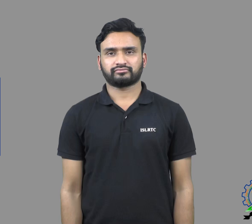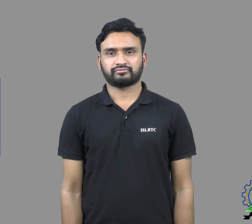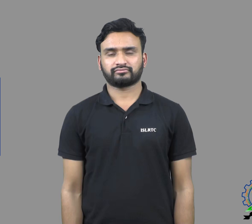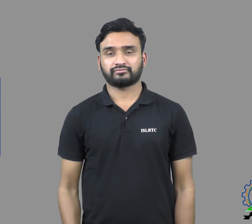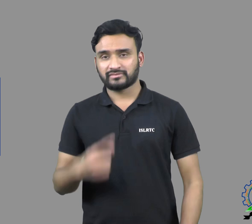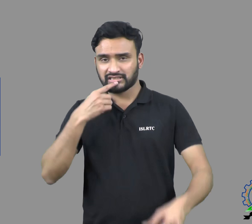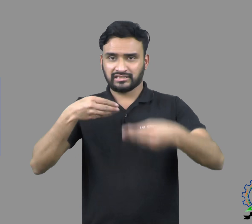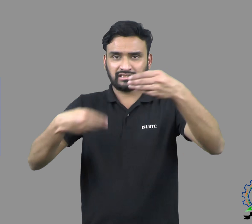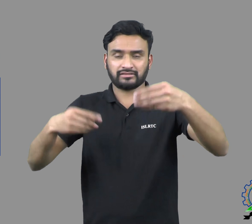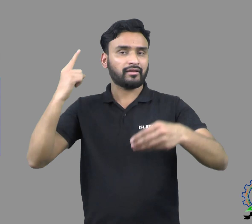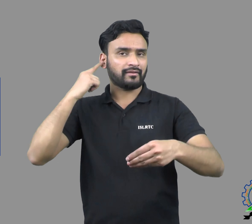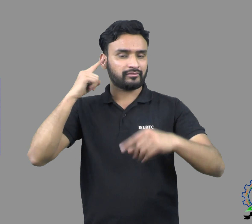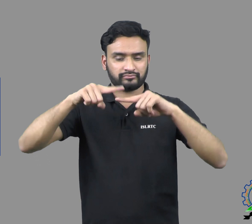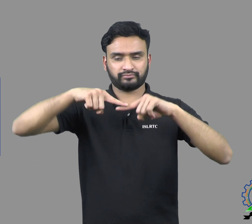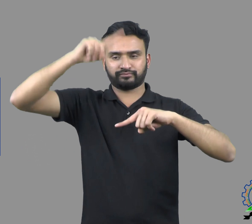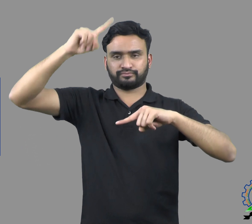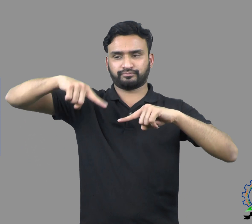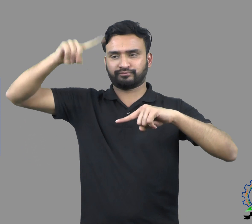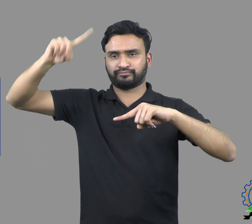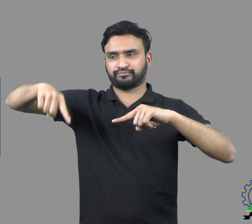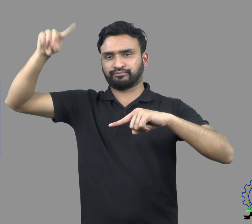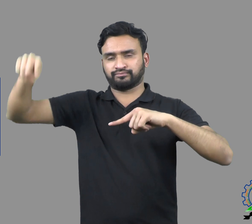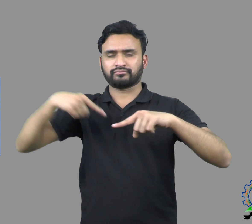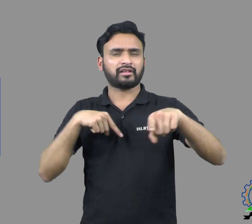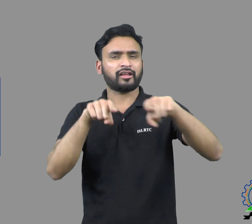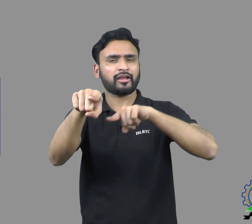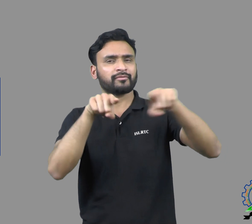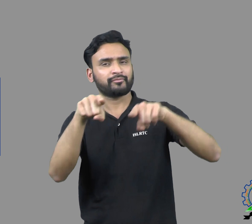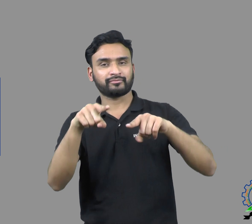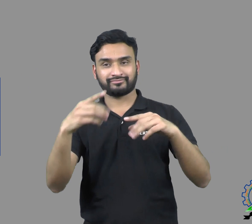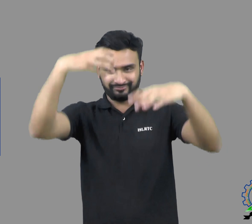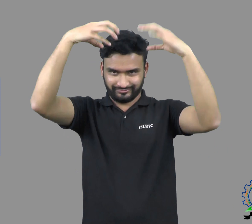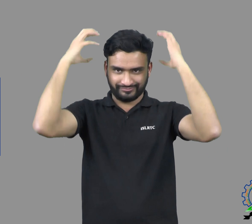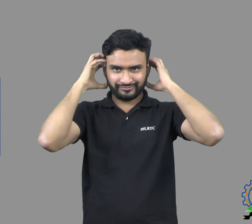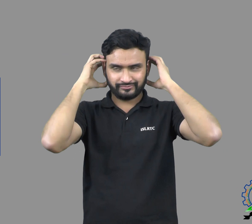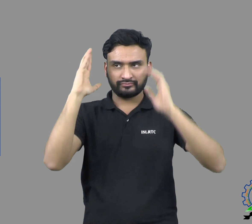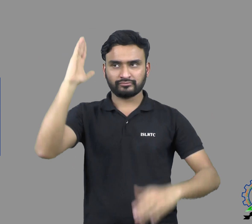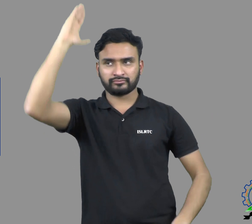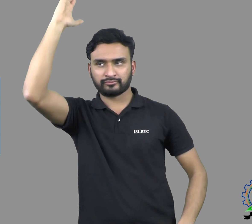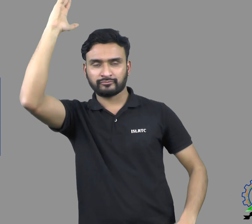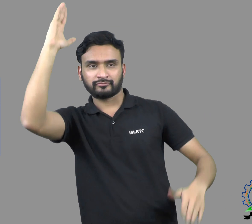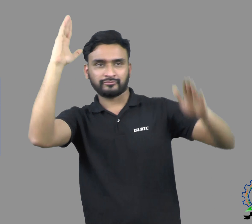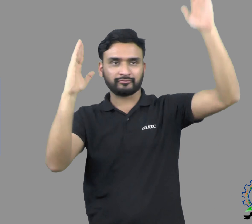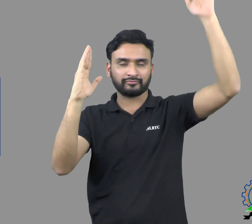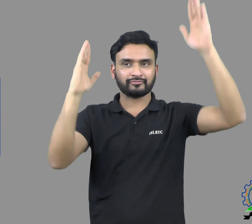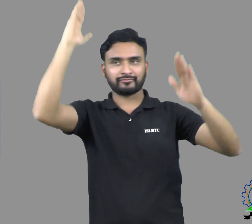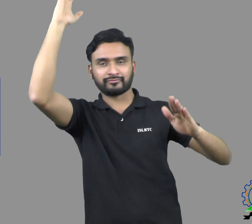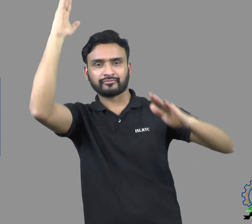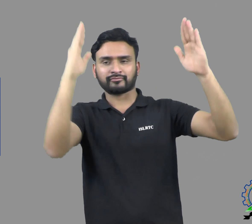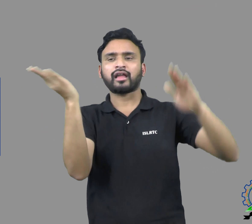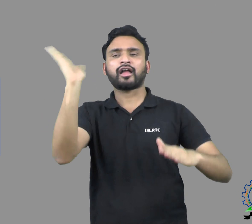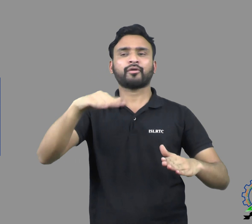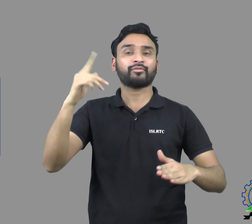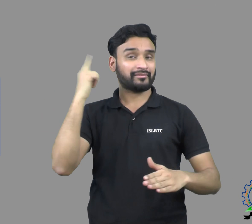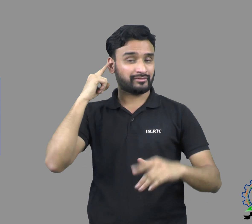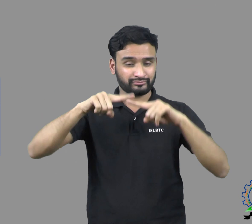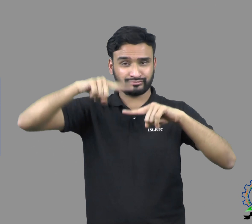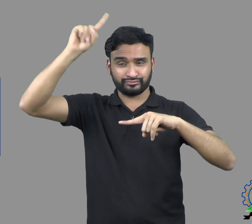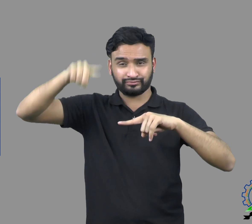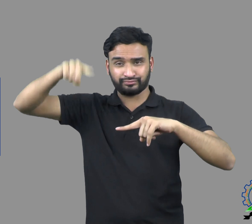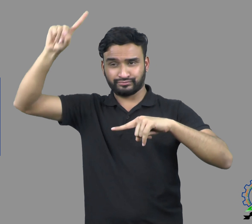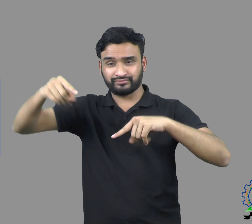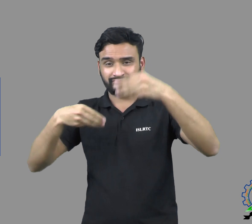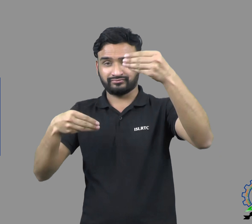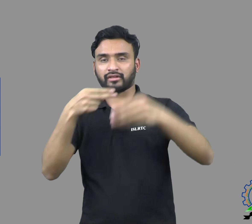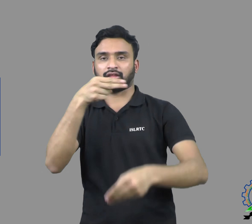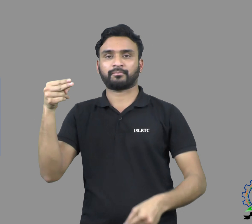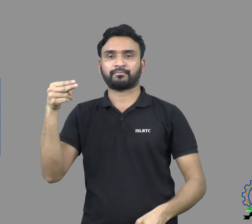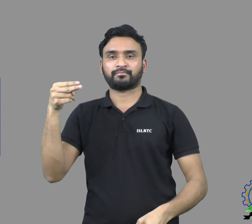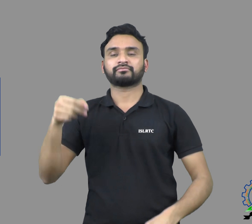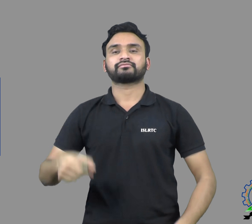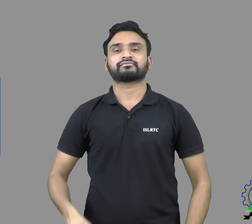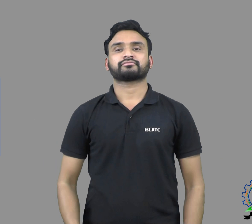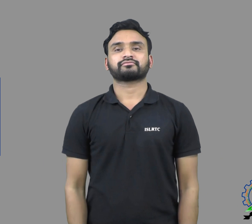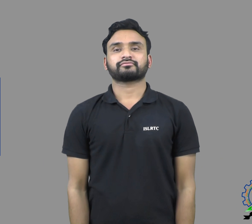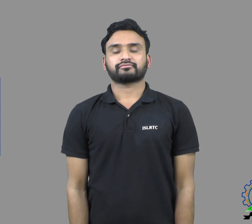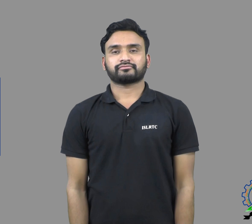Audiogram